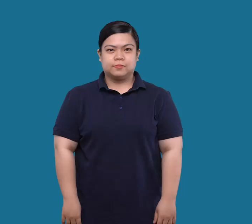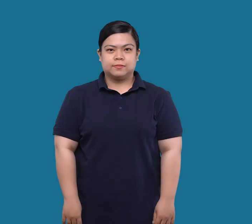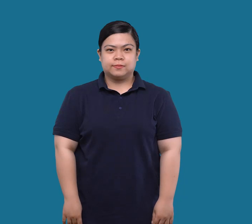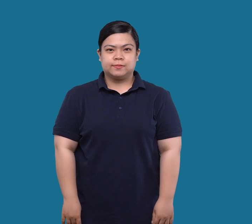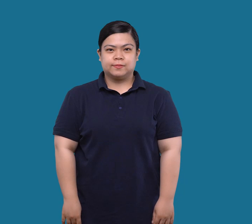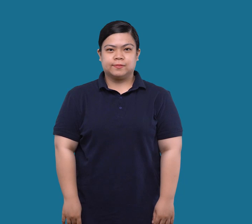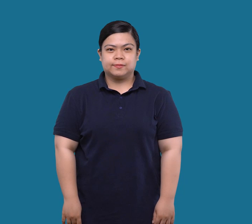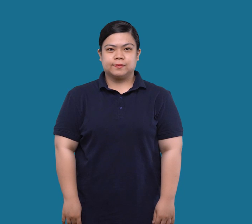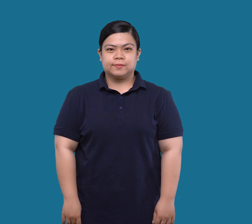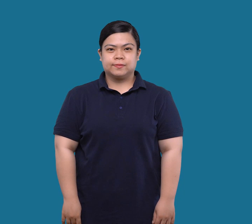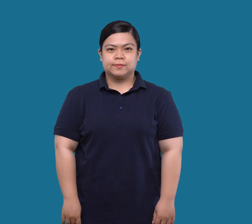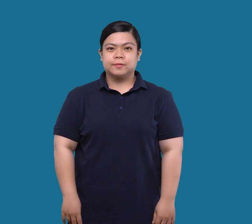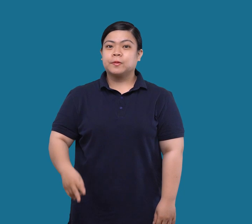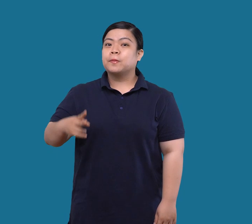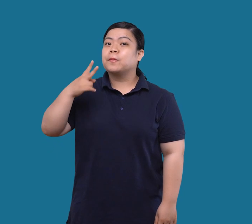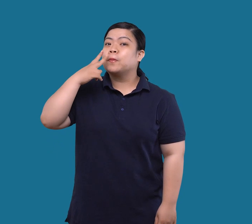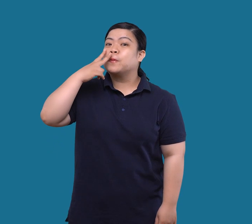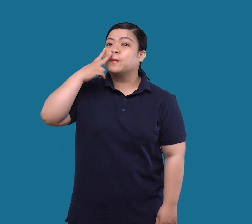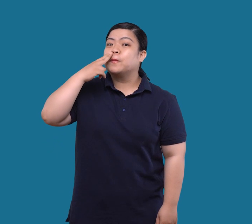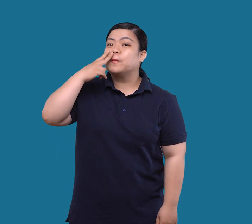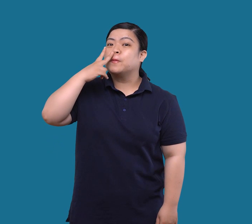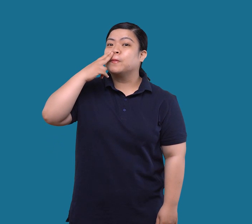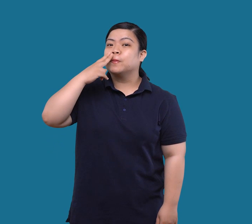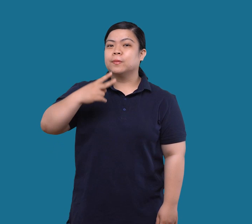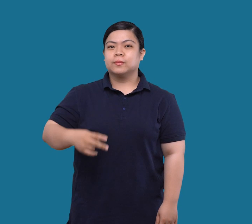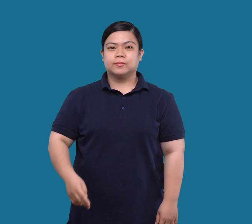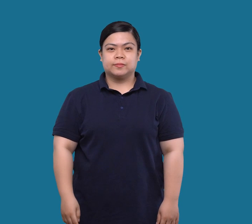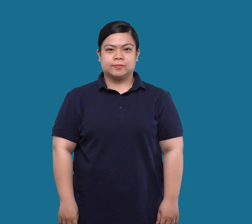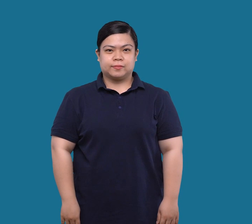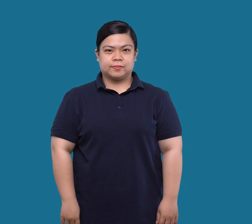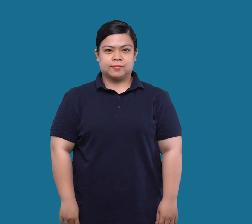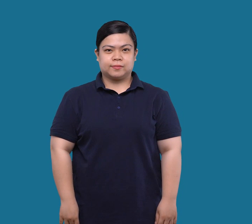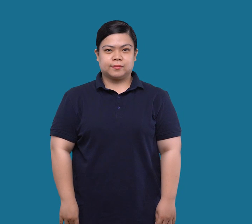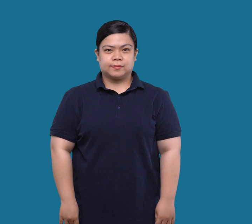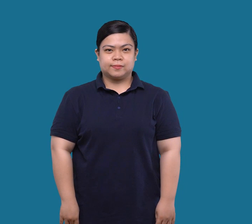cắt lông mũi